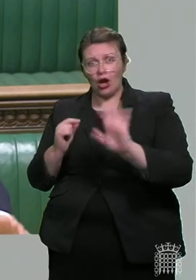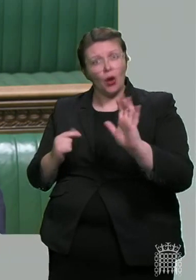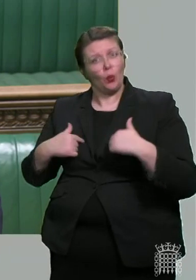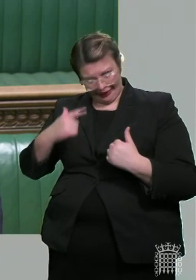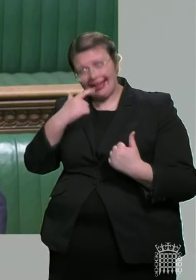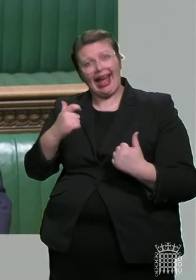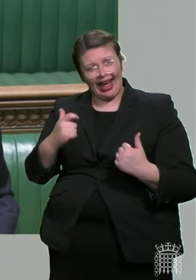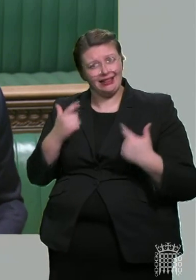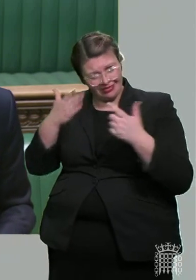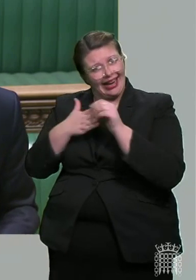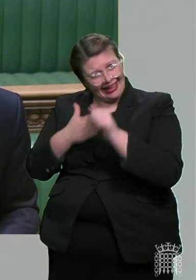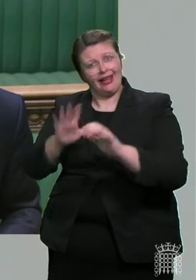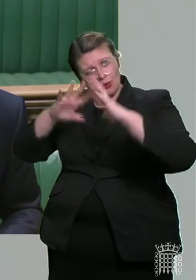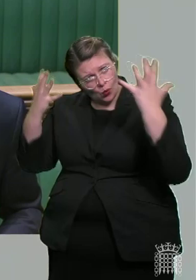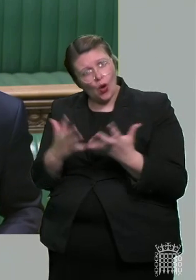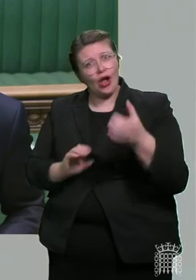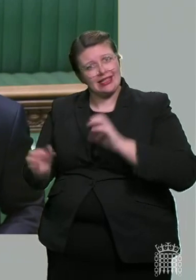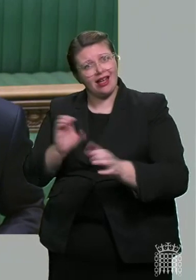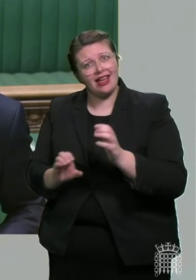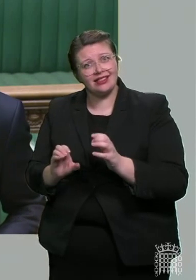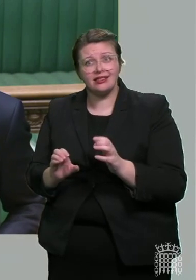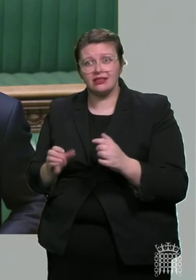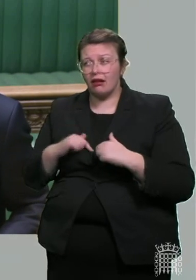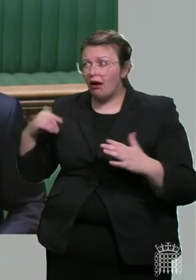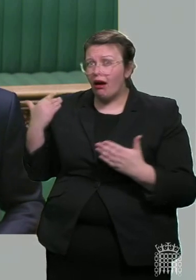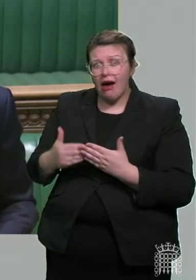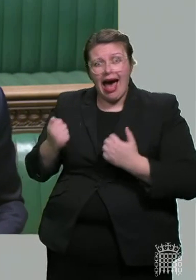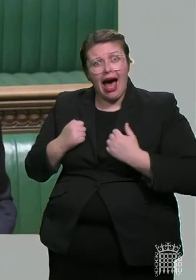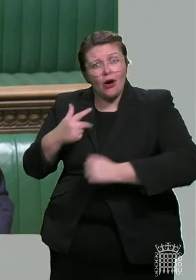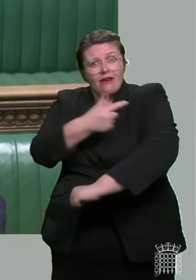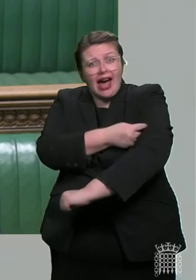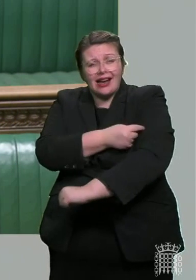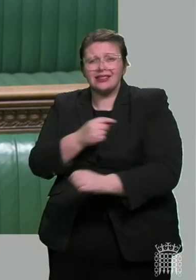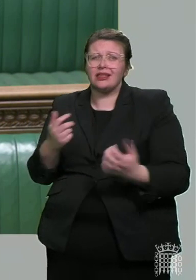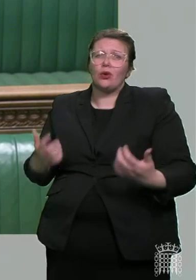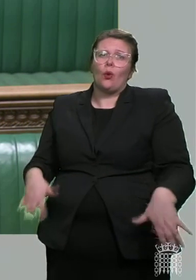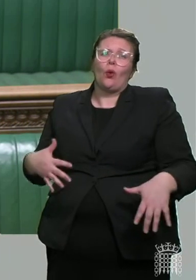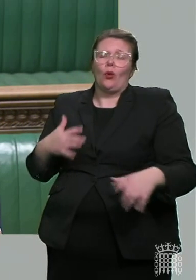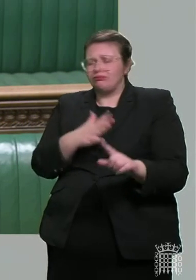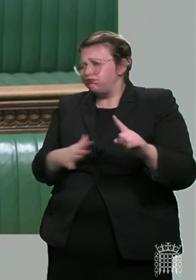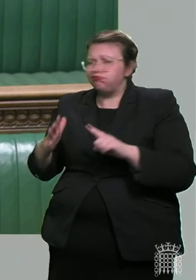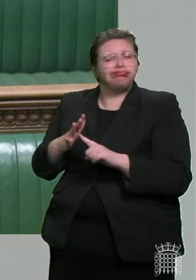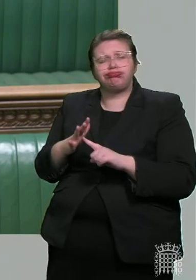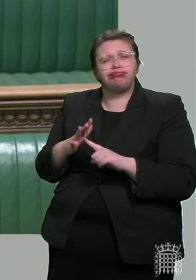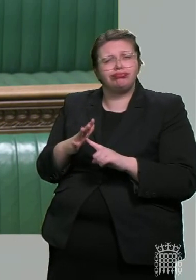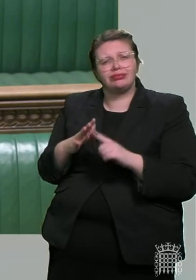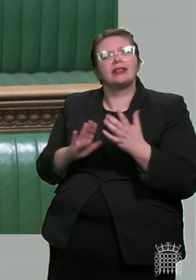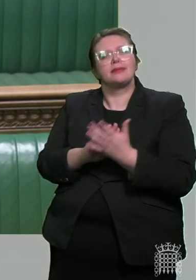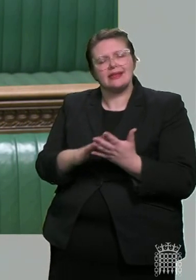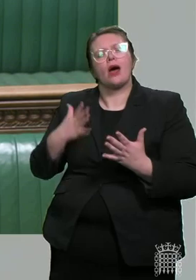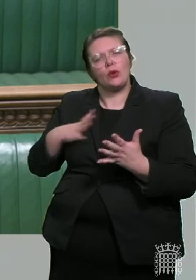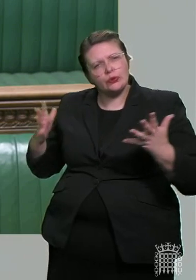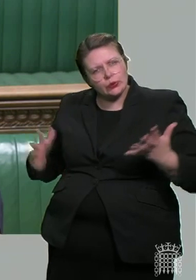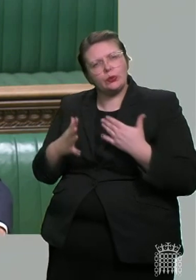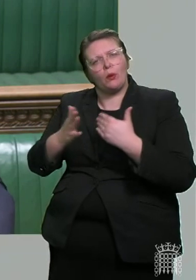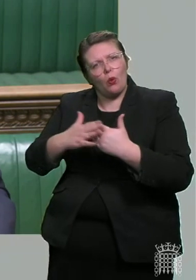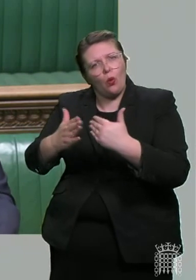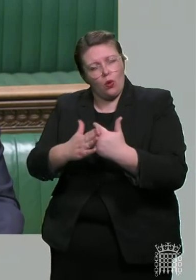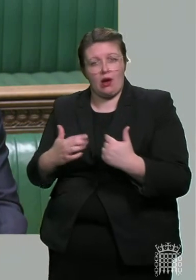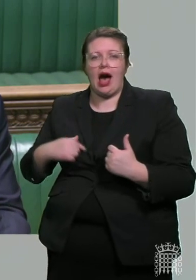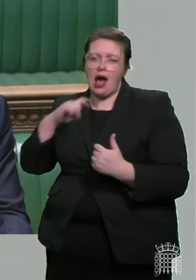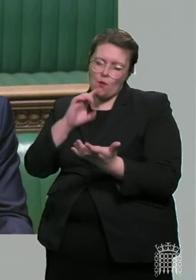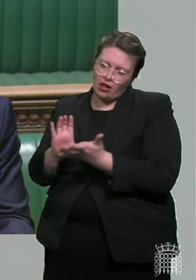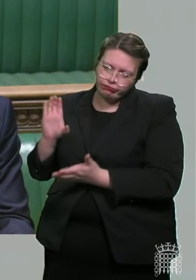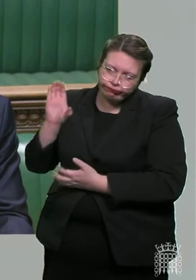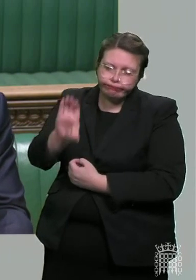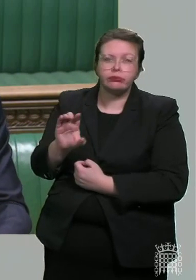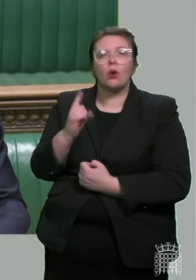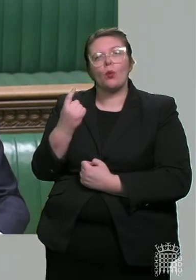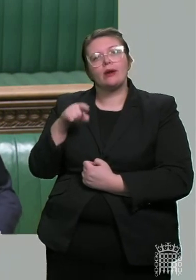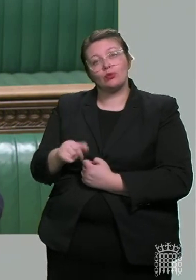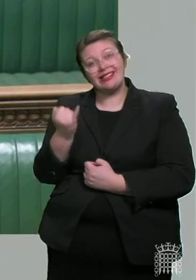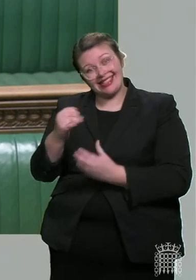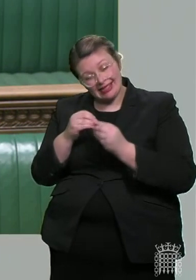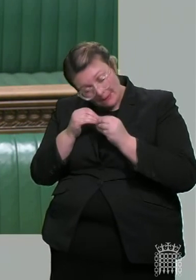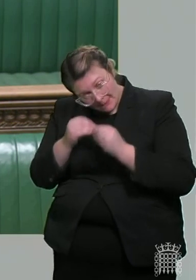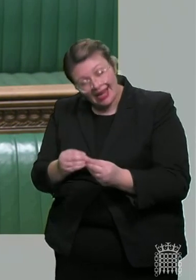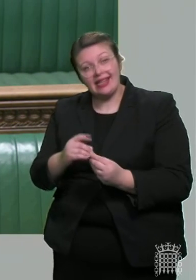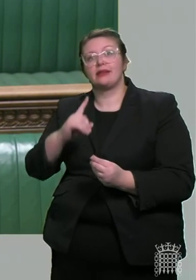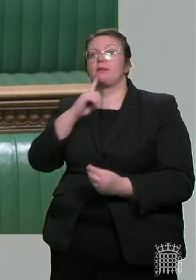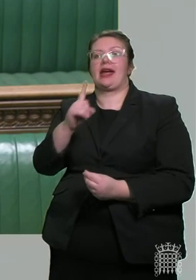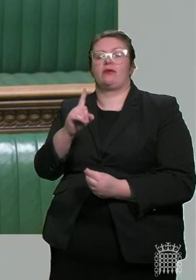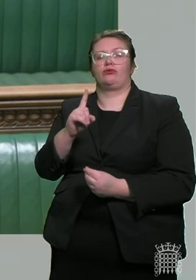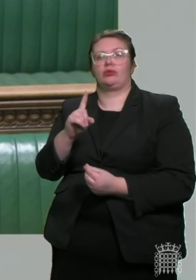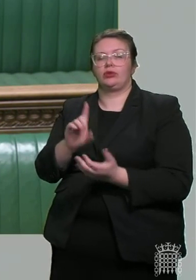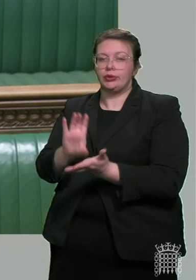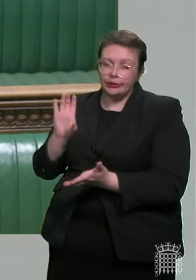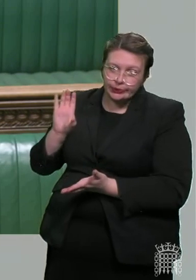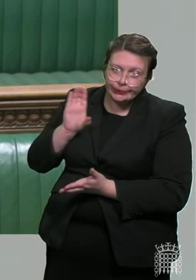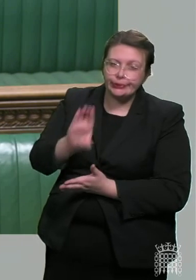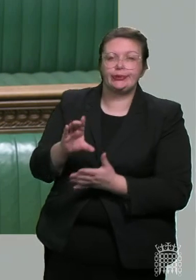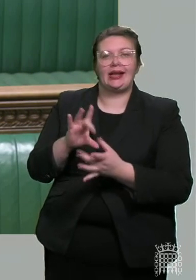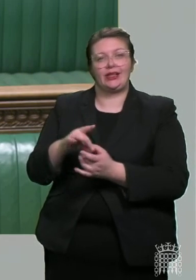Our incredible vaccination programme has shown the world what this country is capable of, so I am providing an extra £1.6 billion today to continue the roll-out and improve our future preparedness.